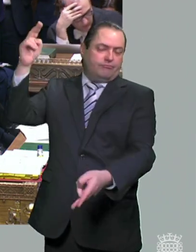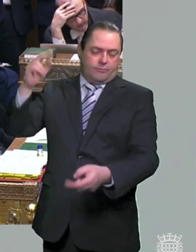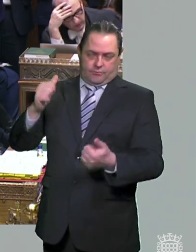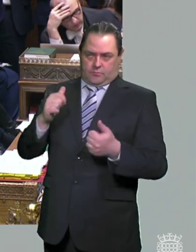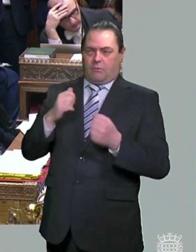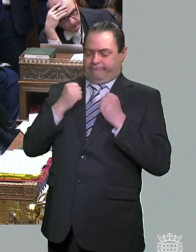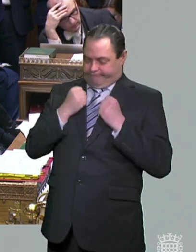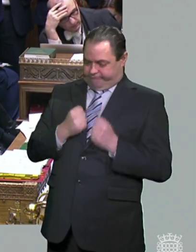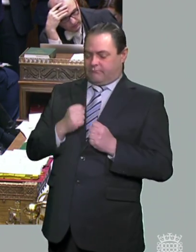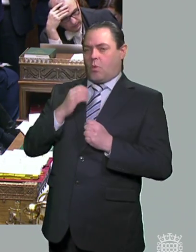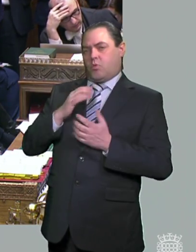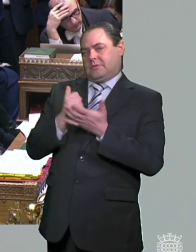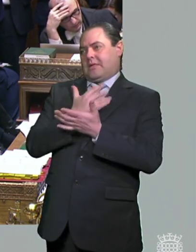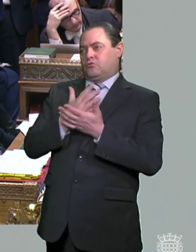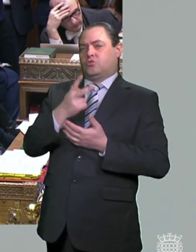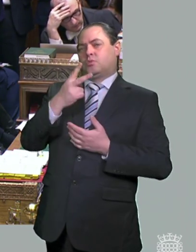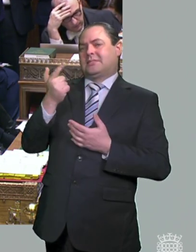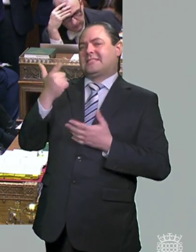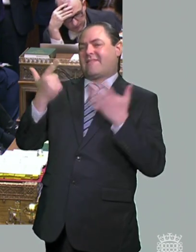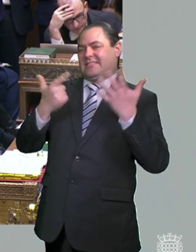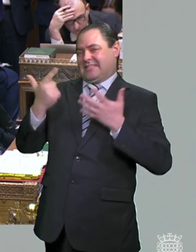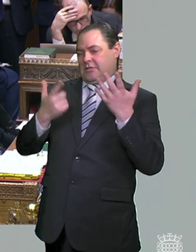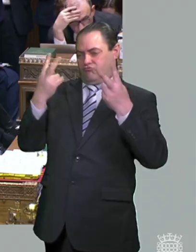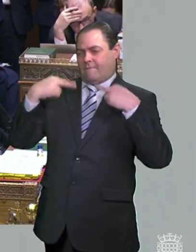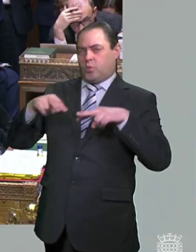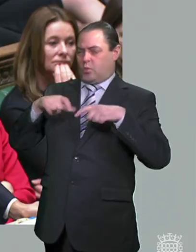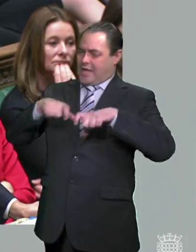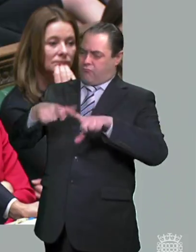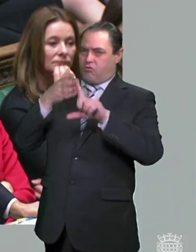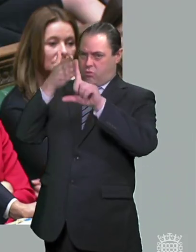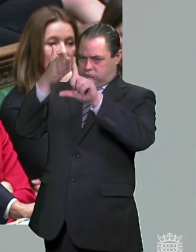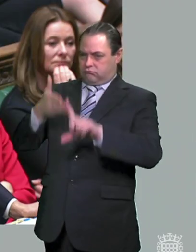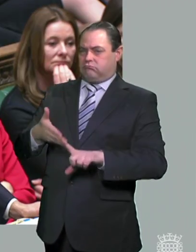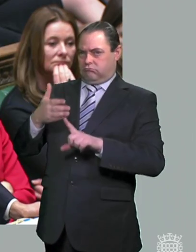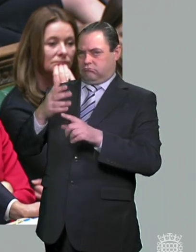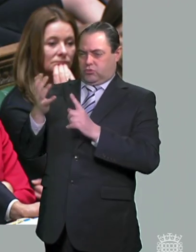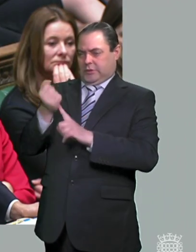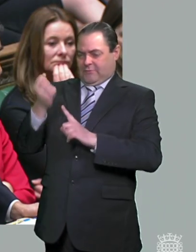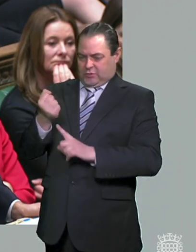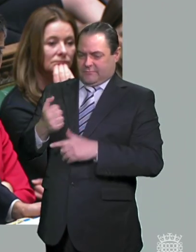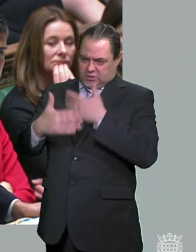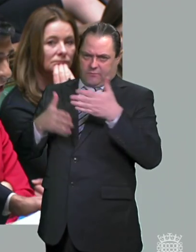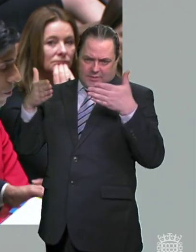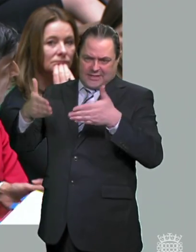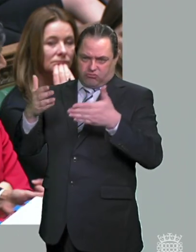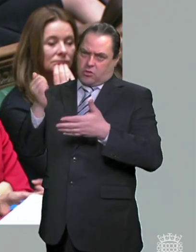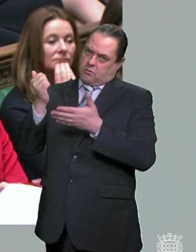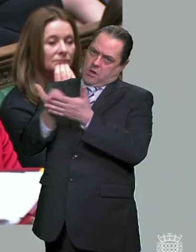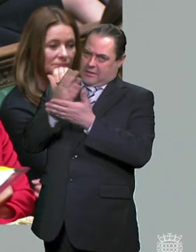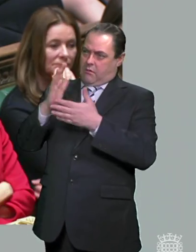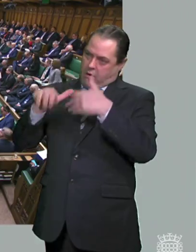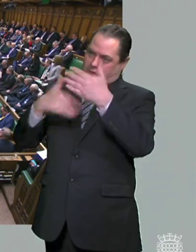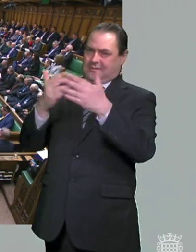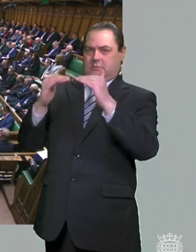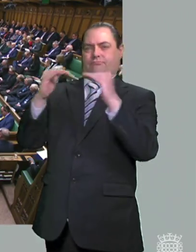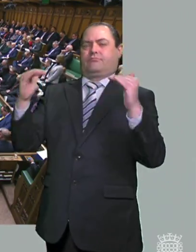We remain committed to the measures in the 2017 review and will continue to give this issue all the attention it deserves until we close the gap.